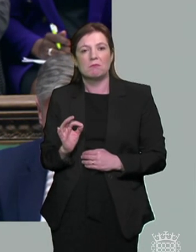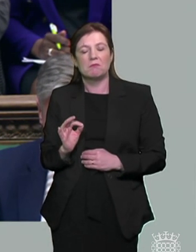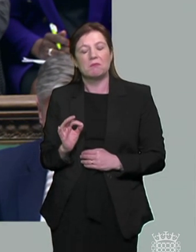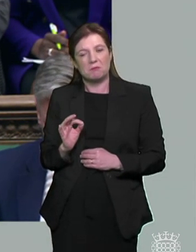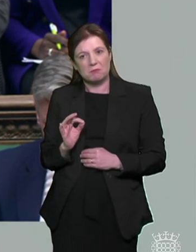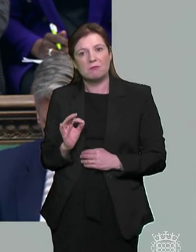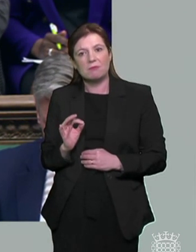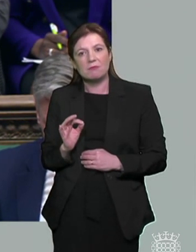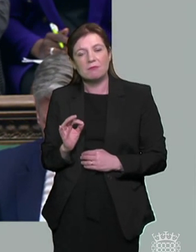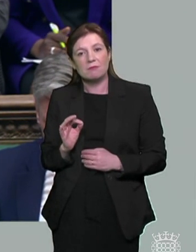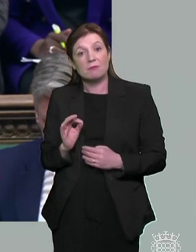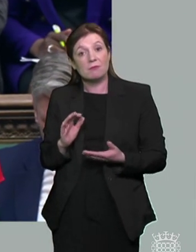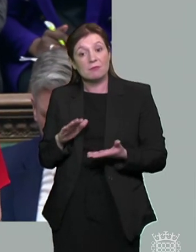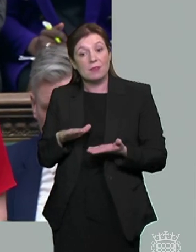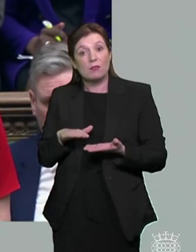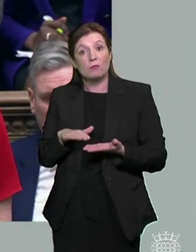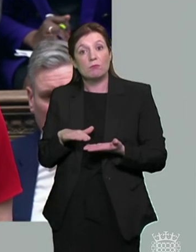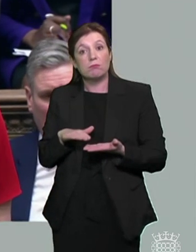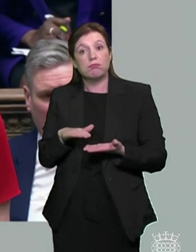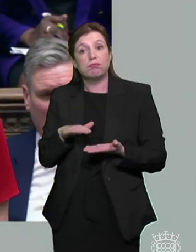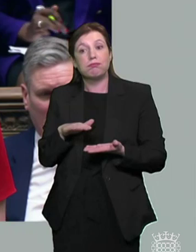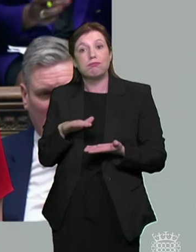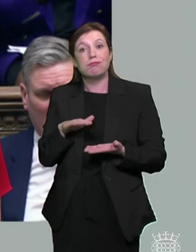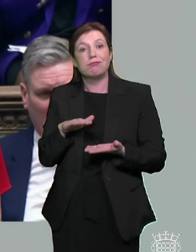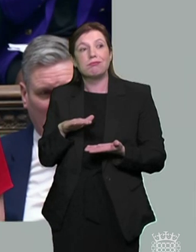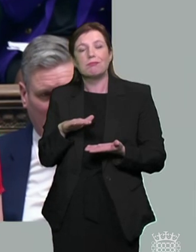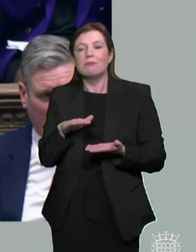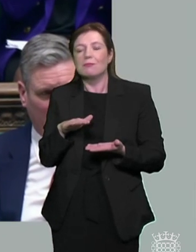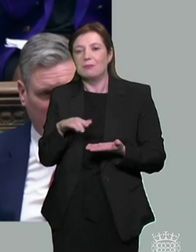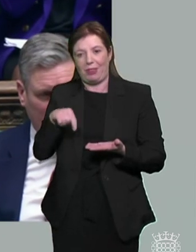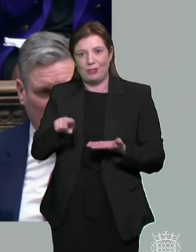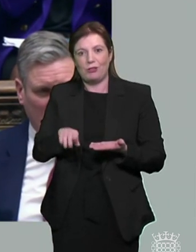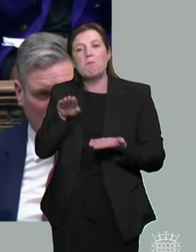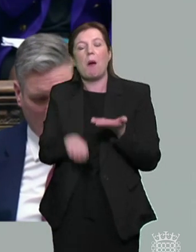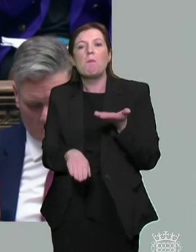Now we know that growth has been downgraded this year too.